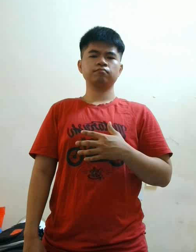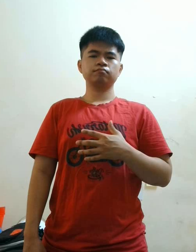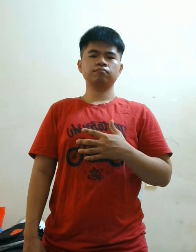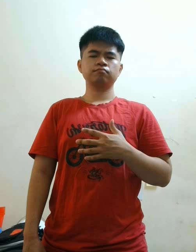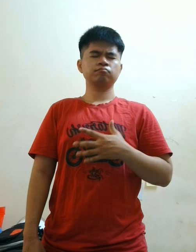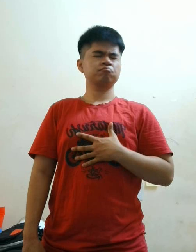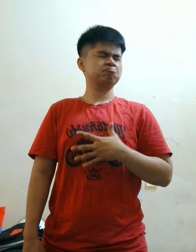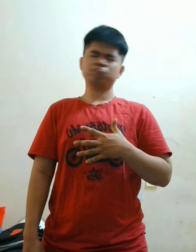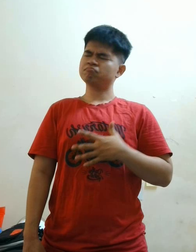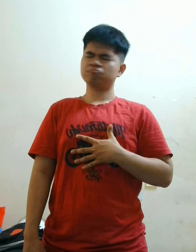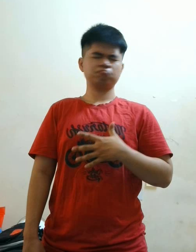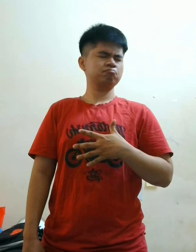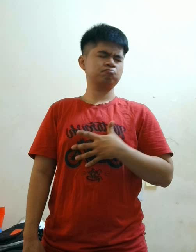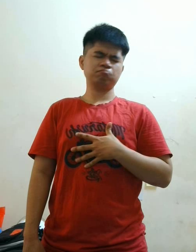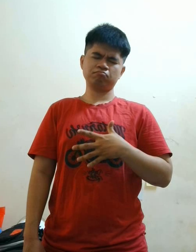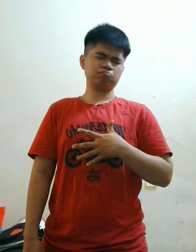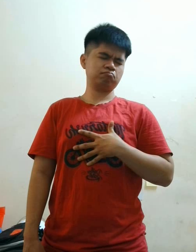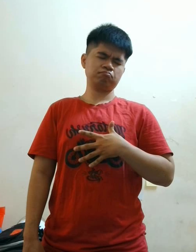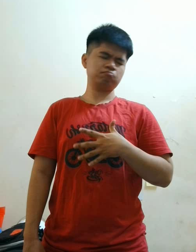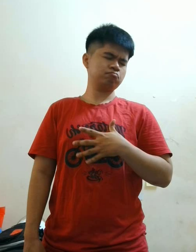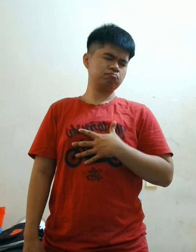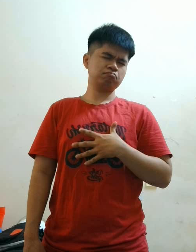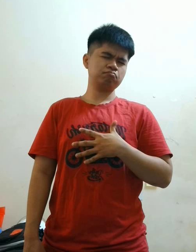khong thich